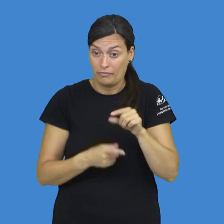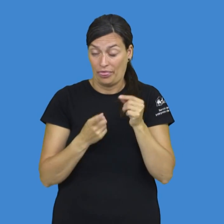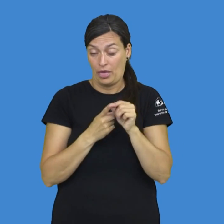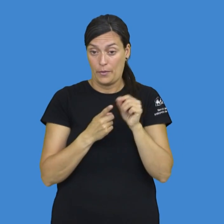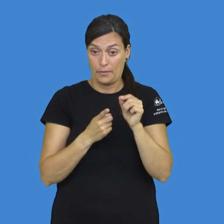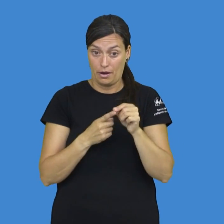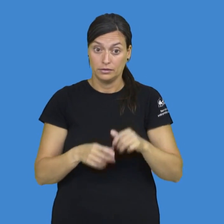diabetes